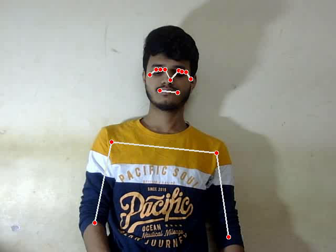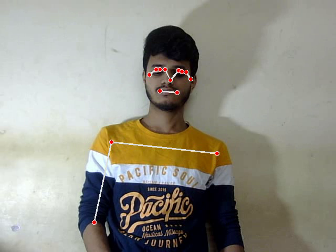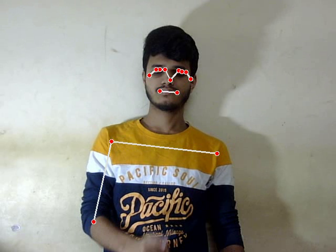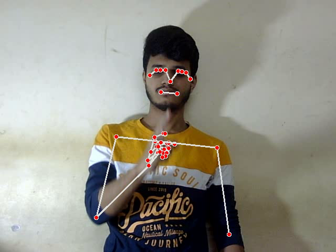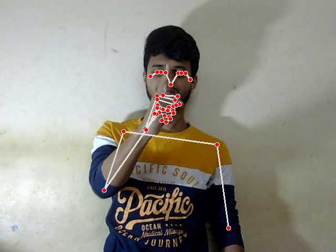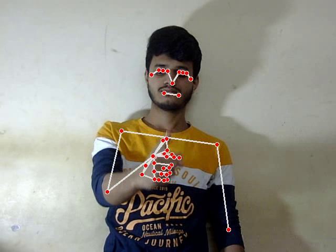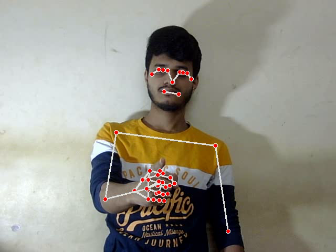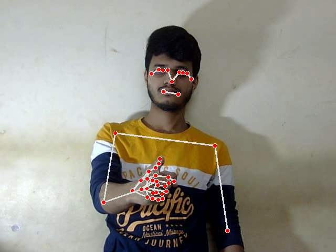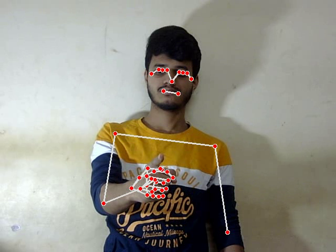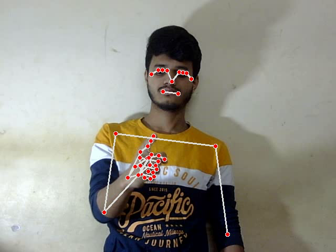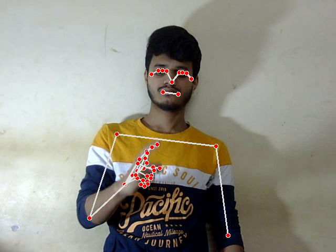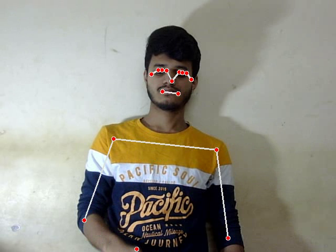you